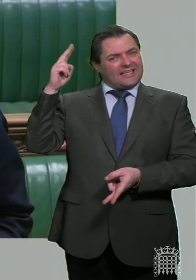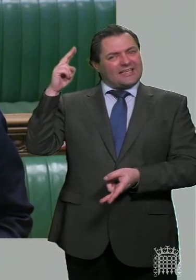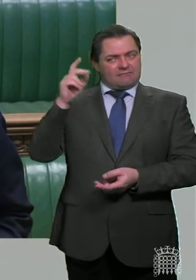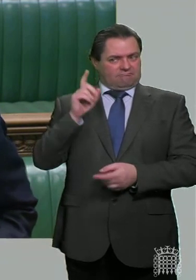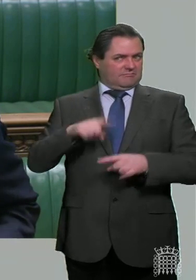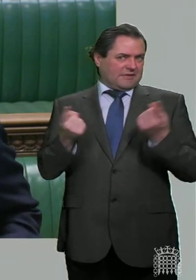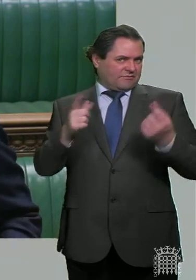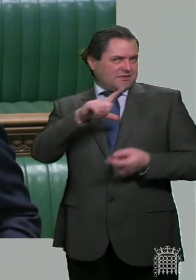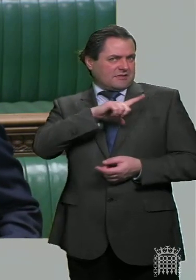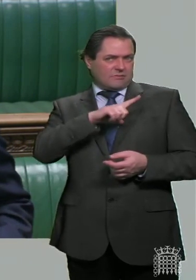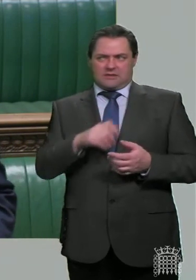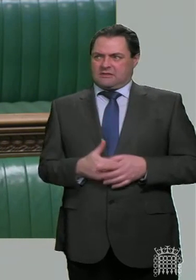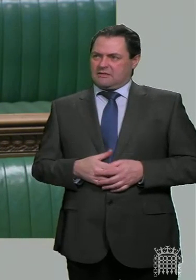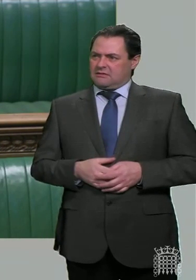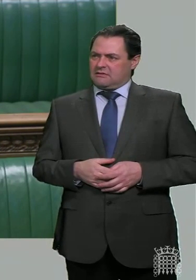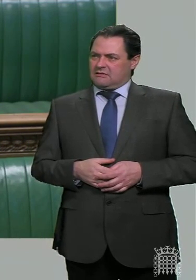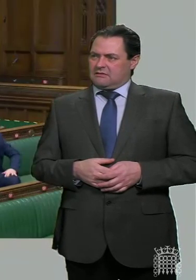That is the difference.